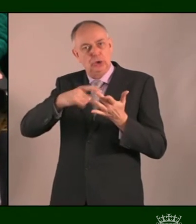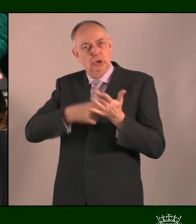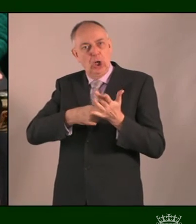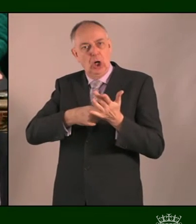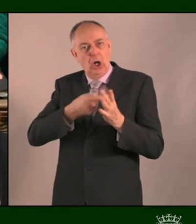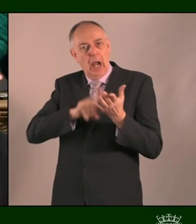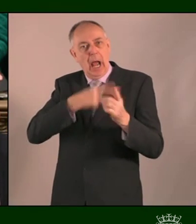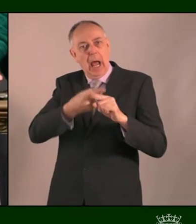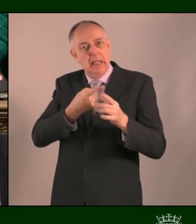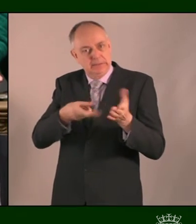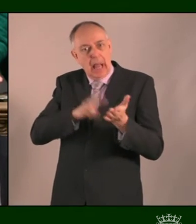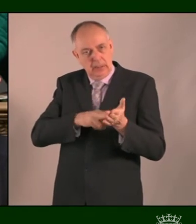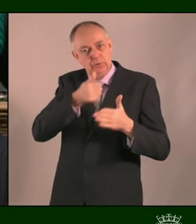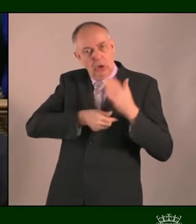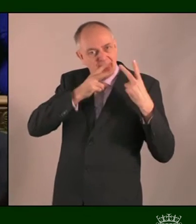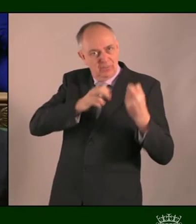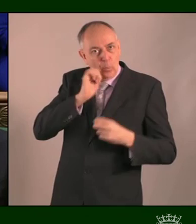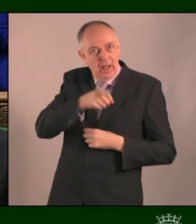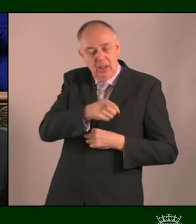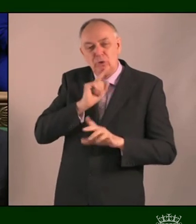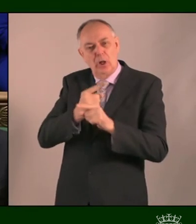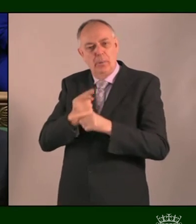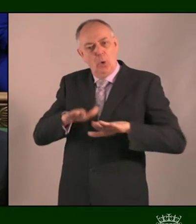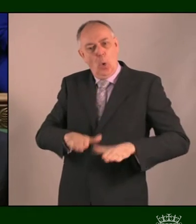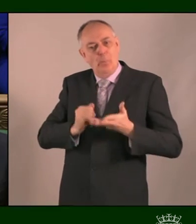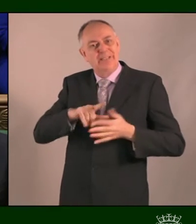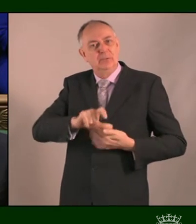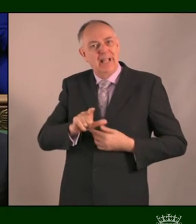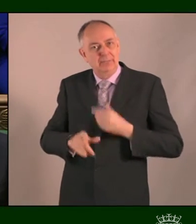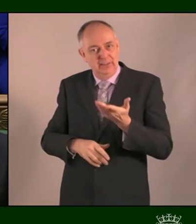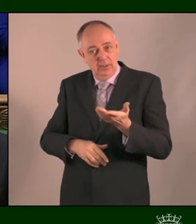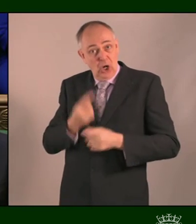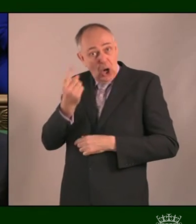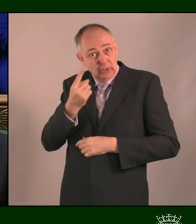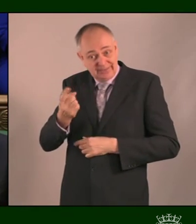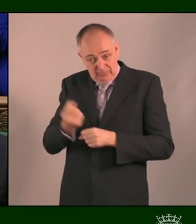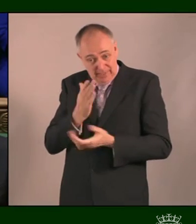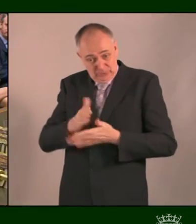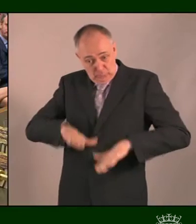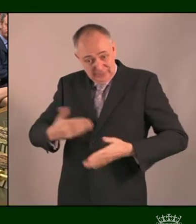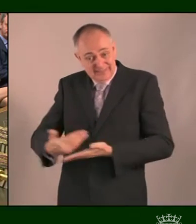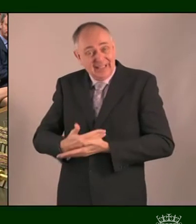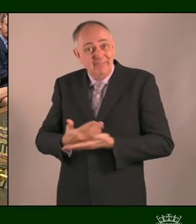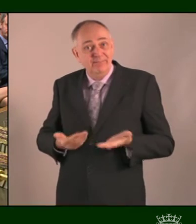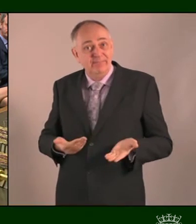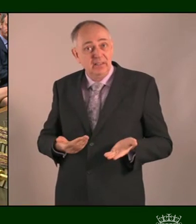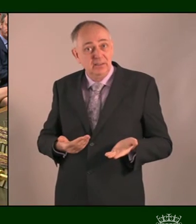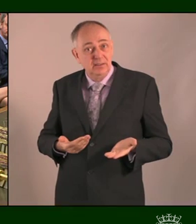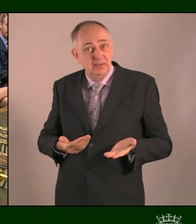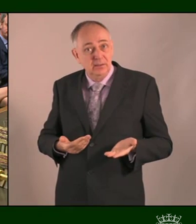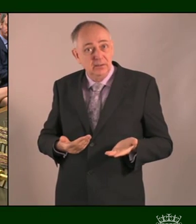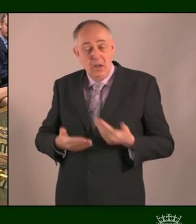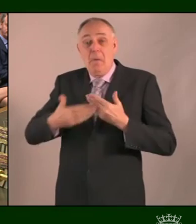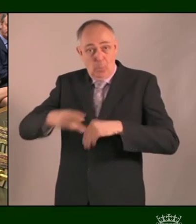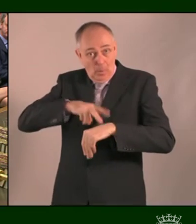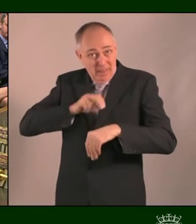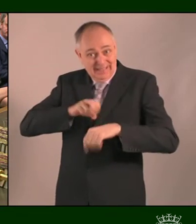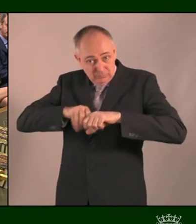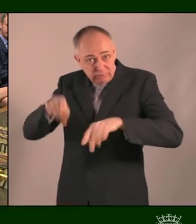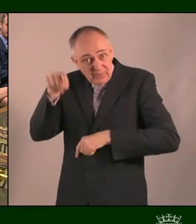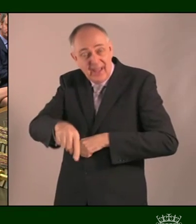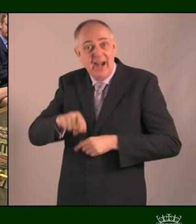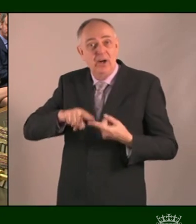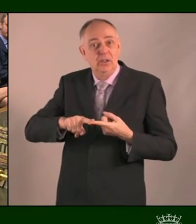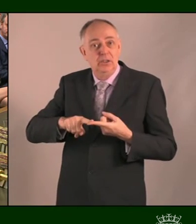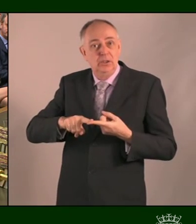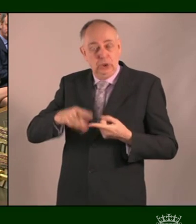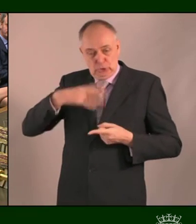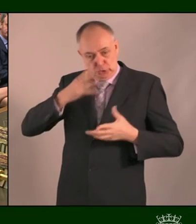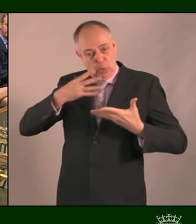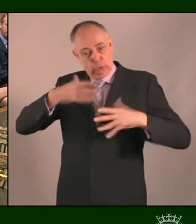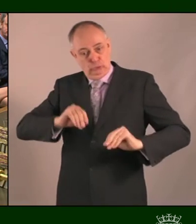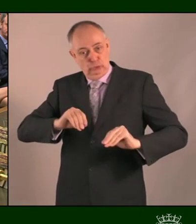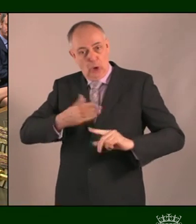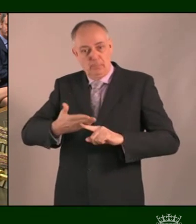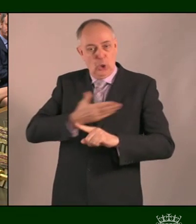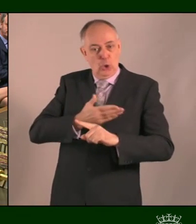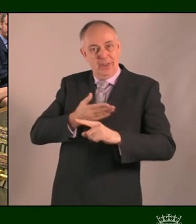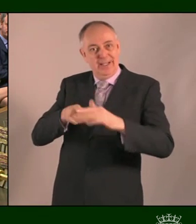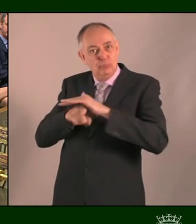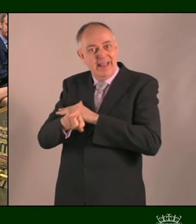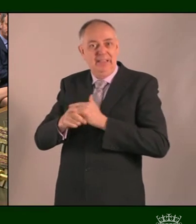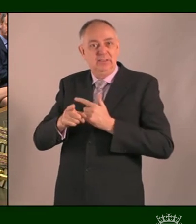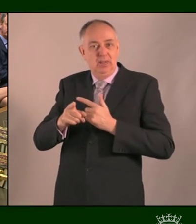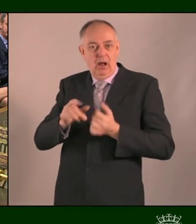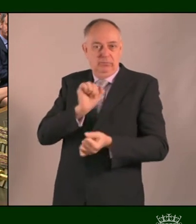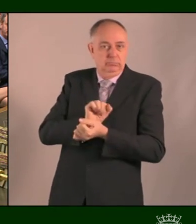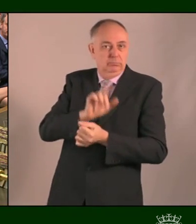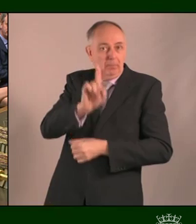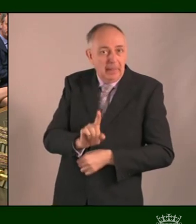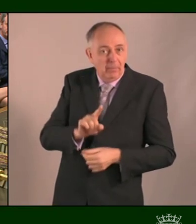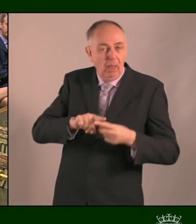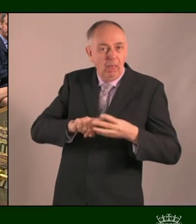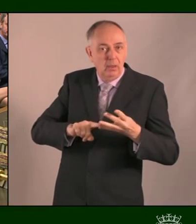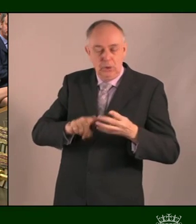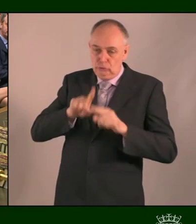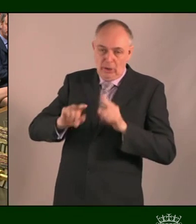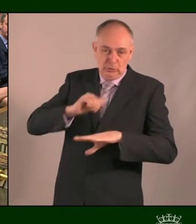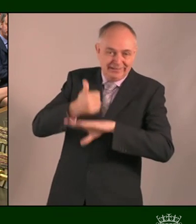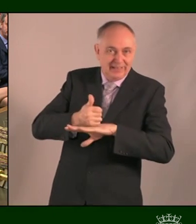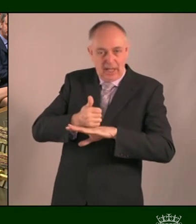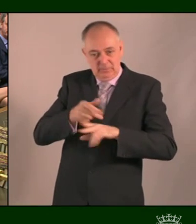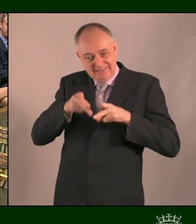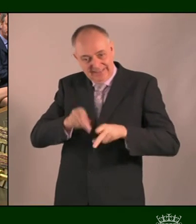Since the right honourable Gentleman mentions the Home Secretary, let me just remind him that she is keeping this country safe by putting in place record numbers of police officers, she believes in stopping the early release of offenders, and she is bringing in an Australian-style, points-based system to tackle our migration crisis.